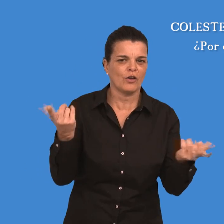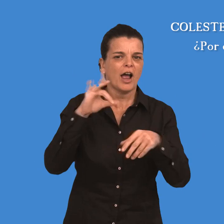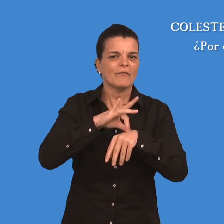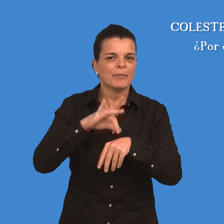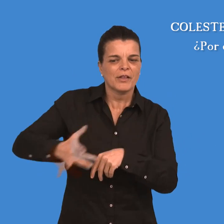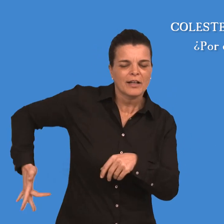enfermo